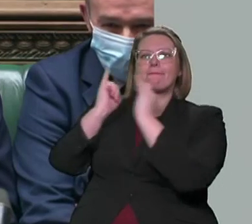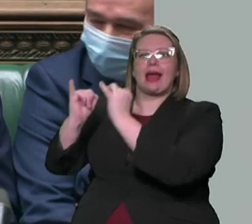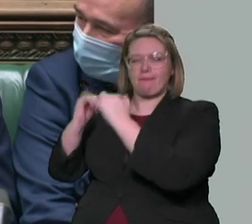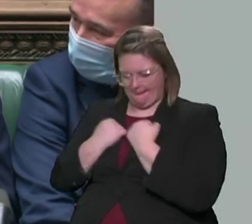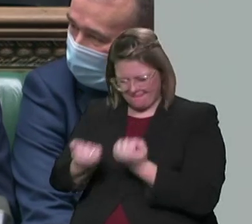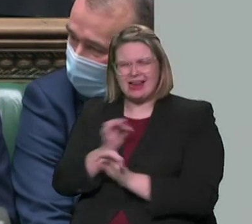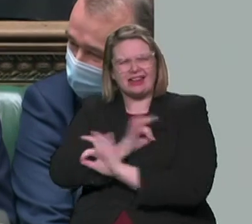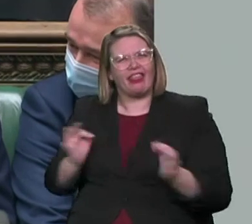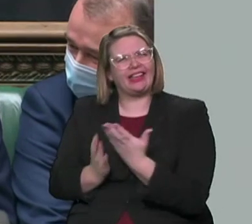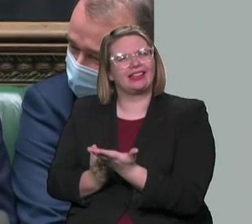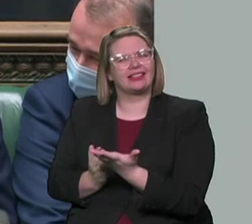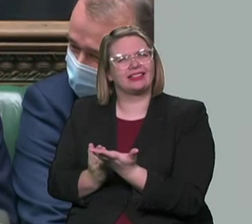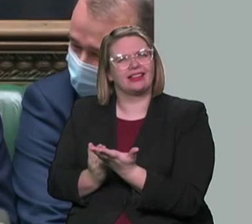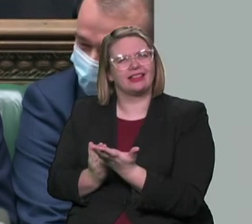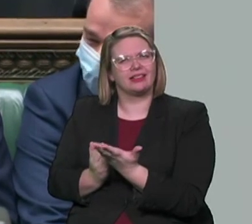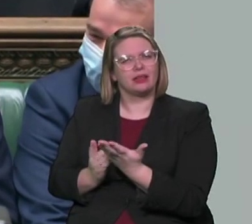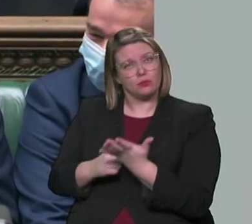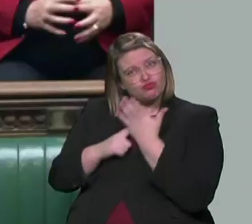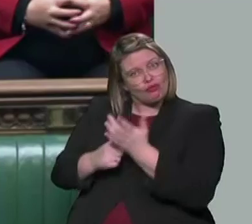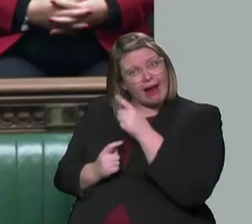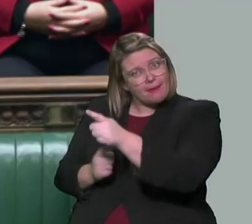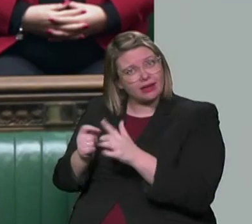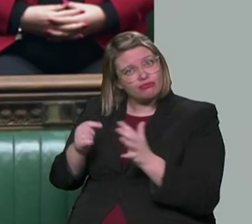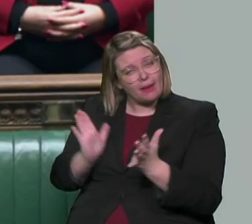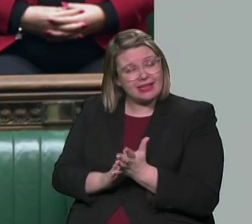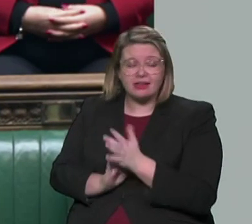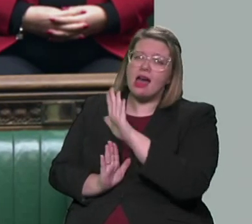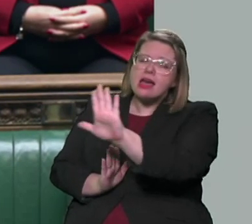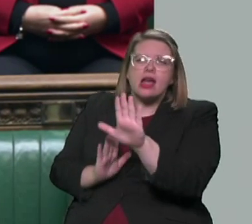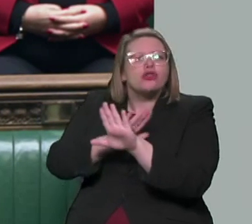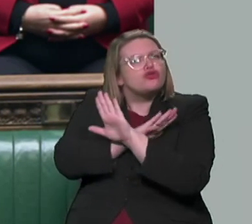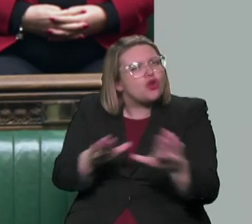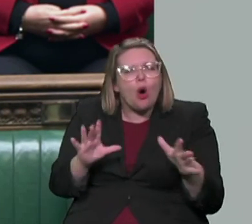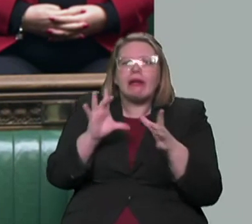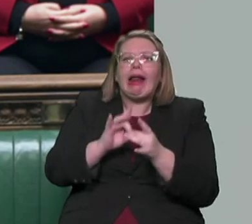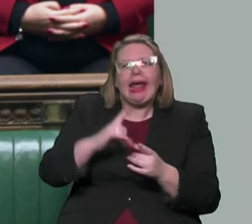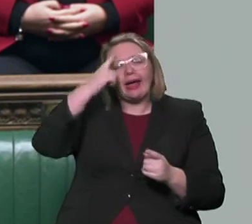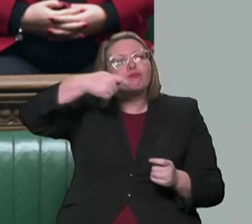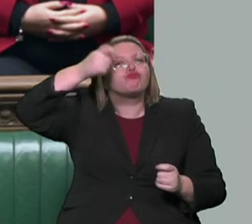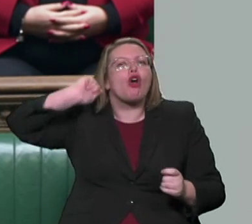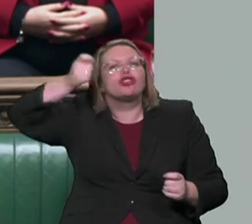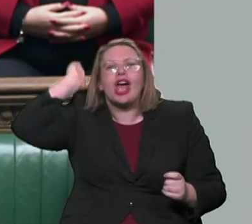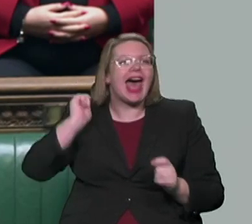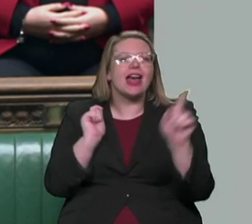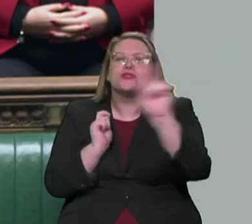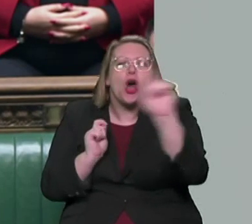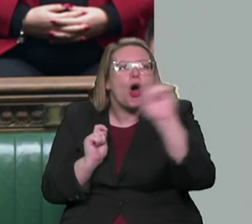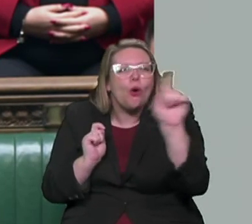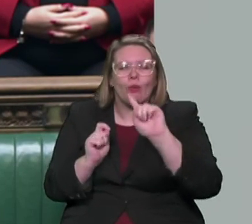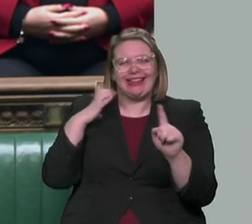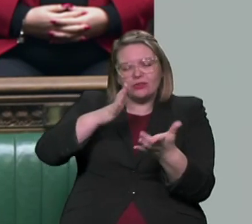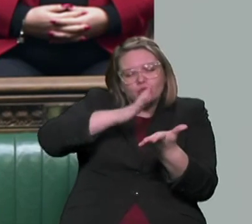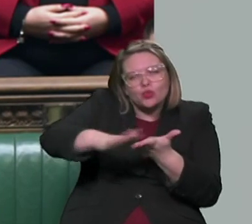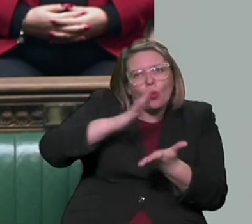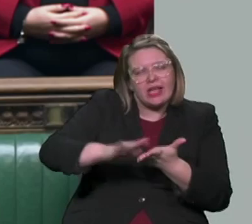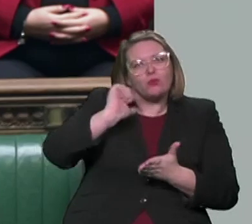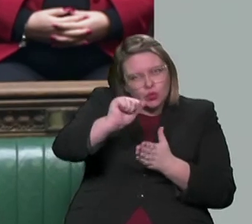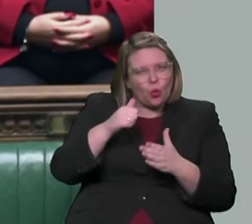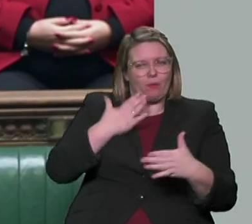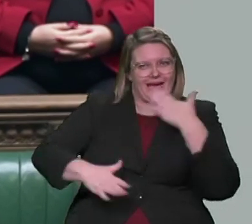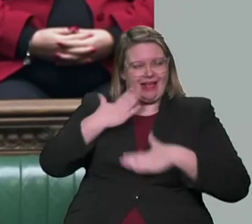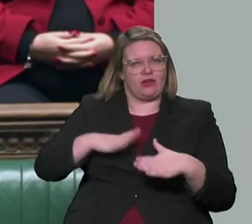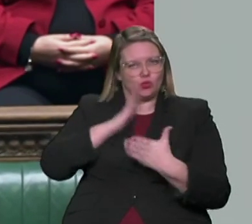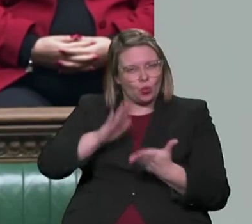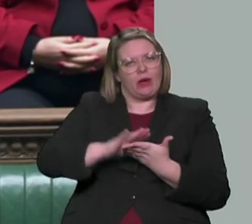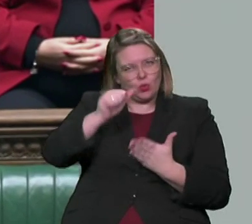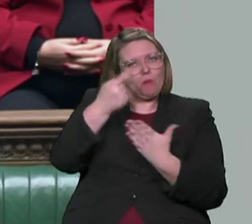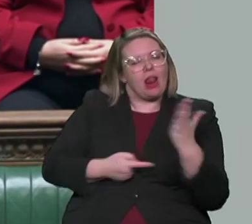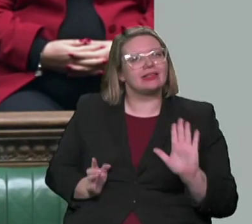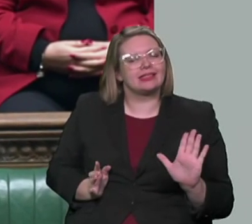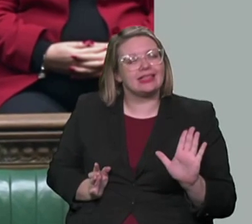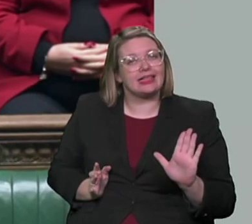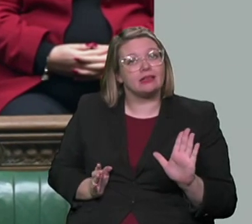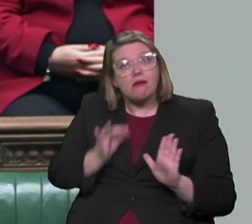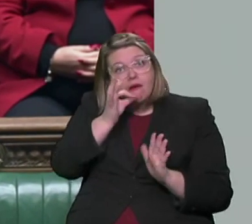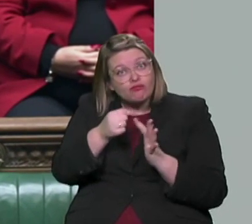May I suggest to the Prime Minister that this is not about brushing his hair, but about brushing up his act?